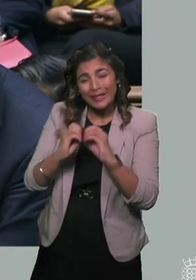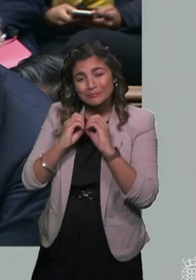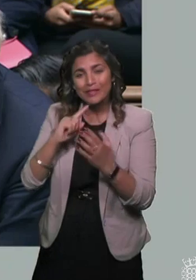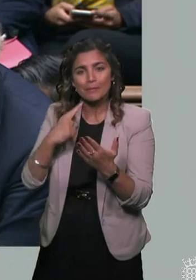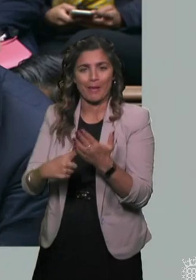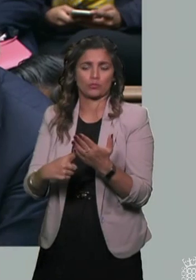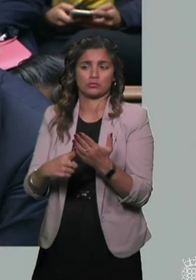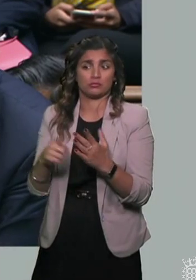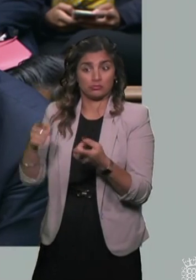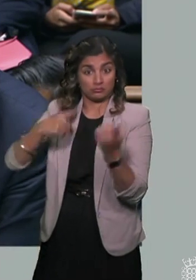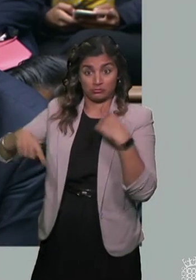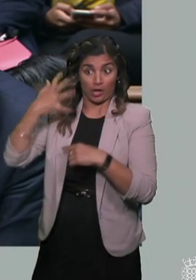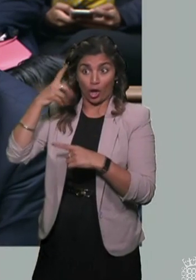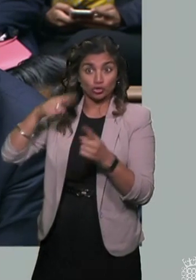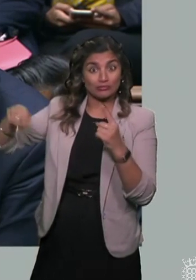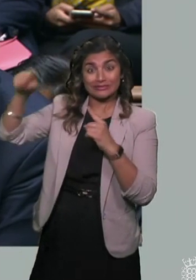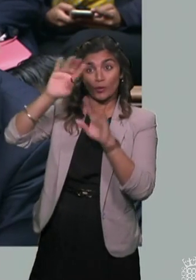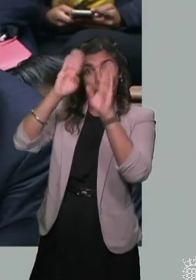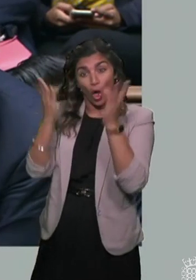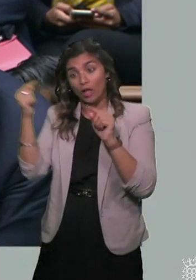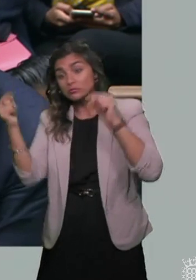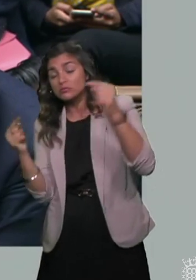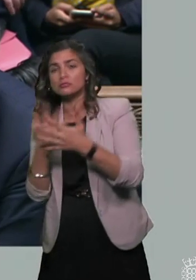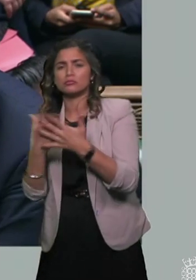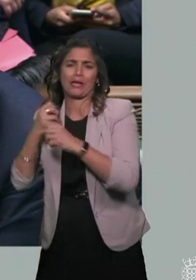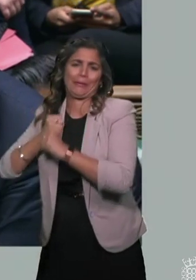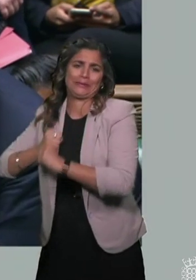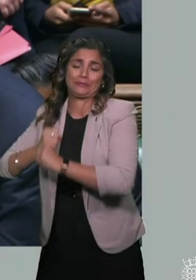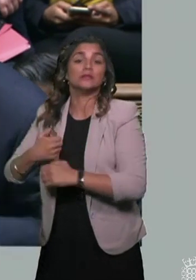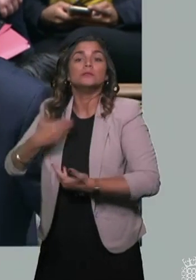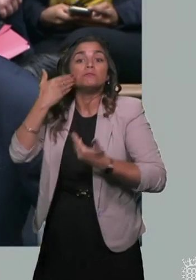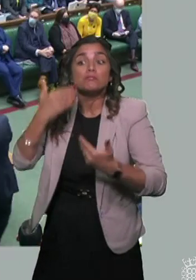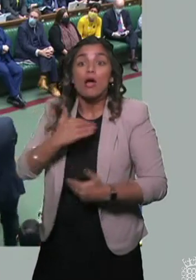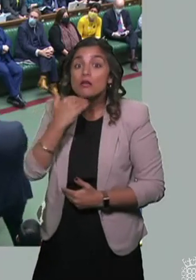Those are solid commitments. Whether they will be enough, I am afraid it is still too early to say.